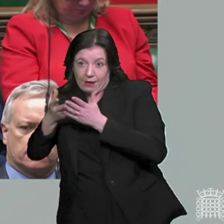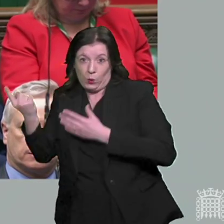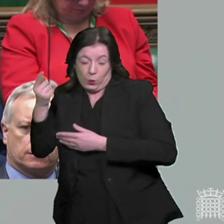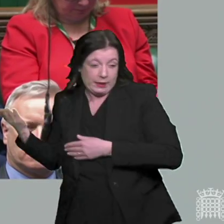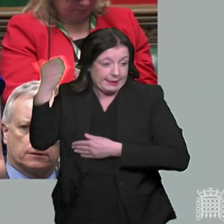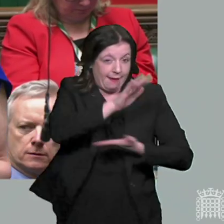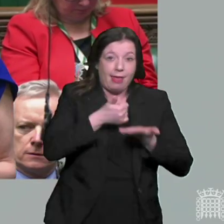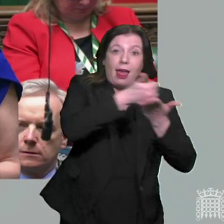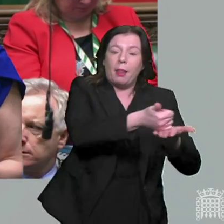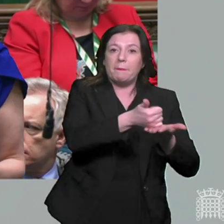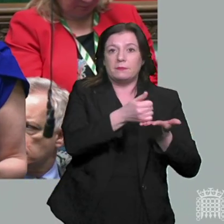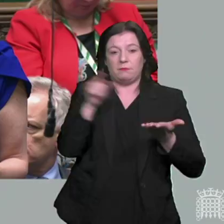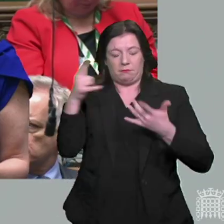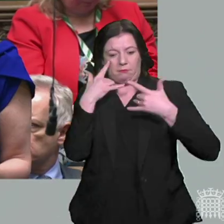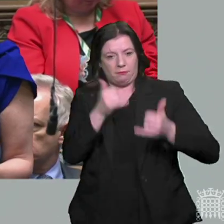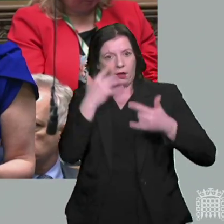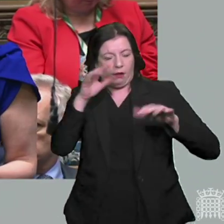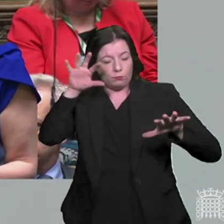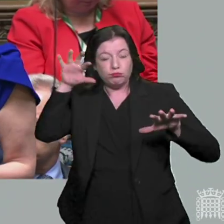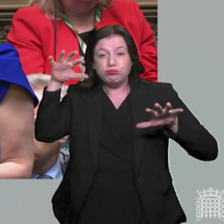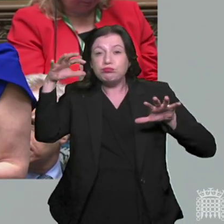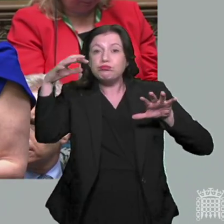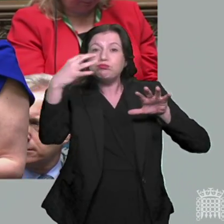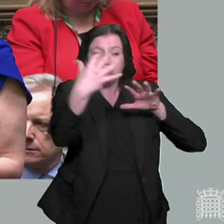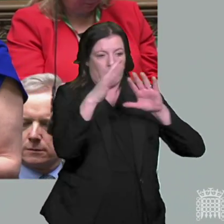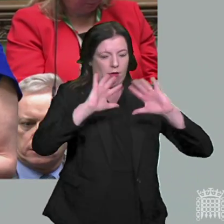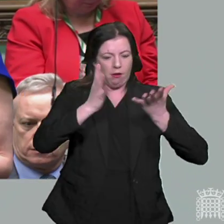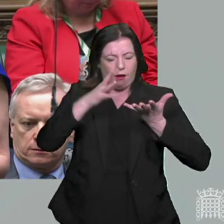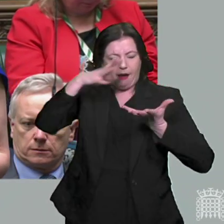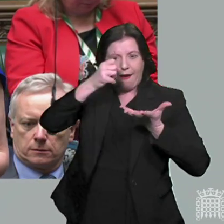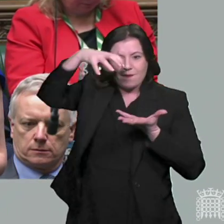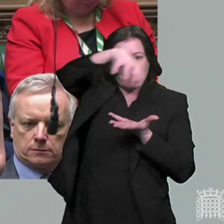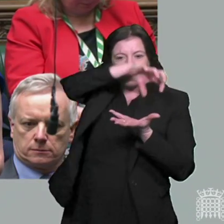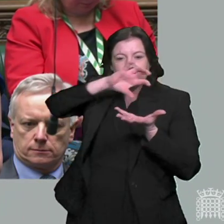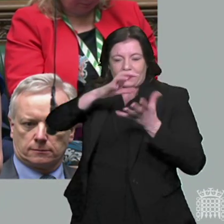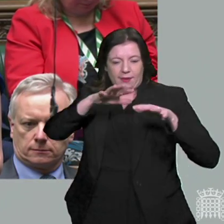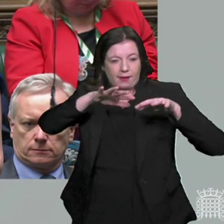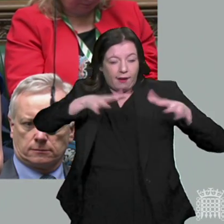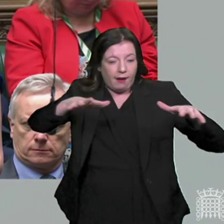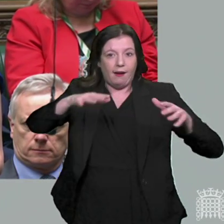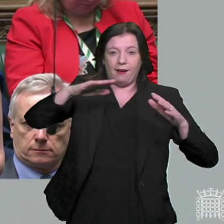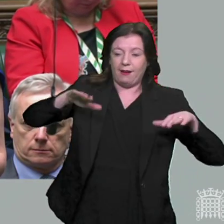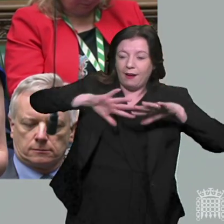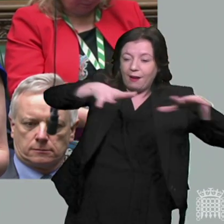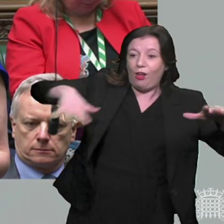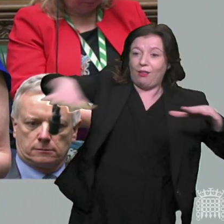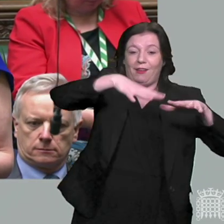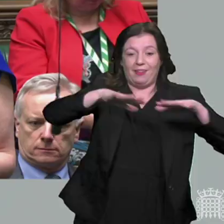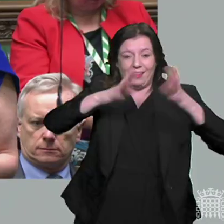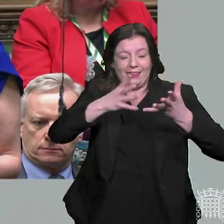It also provides crucial monitoring of our planet’s air, oceans and volcanos via the Copernicus programme.